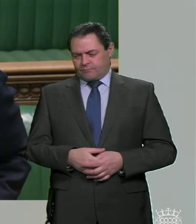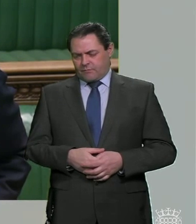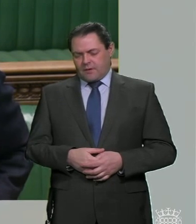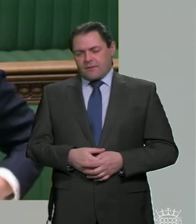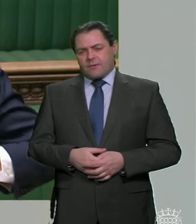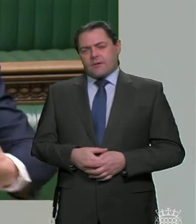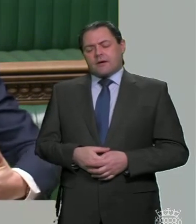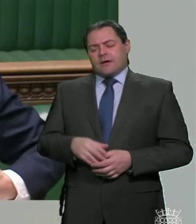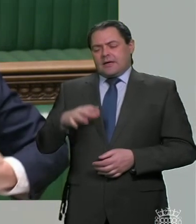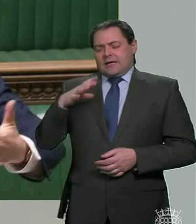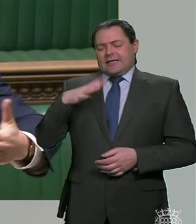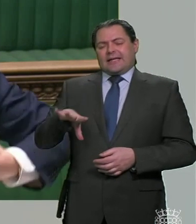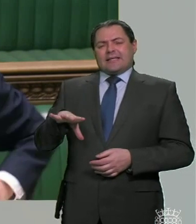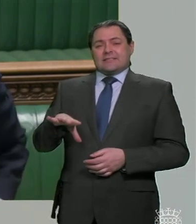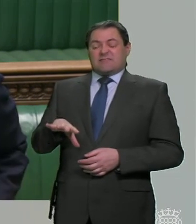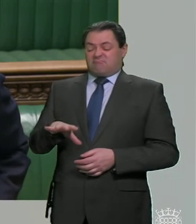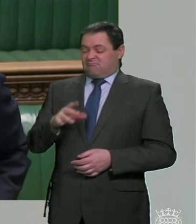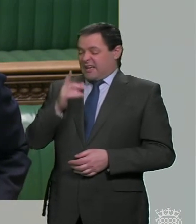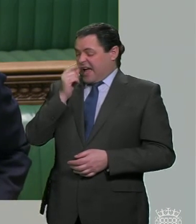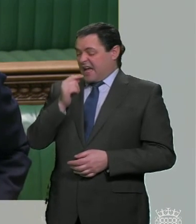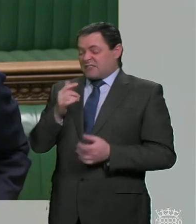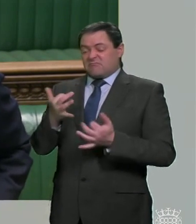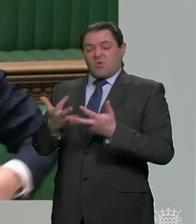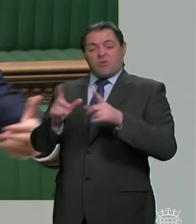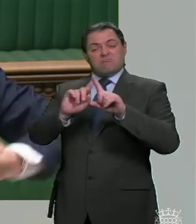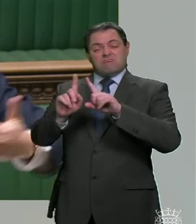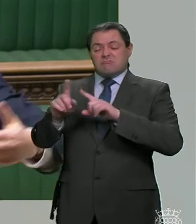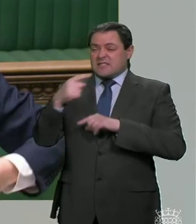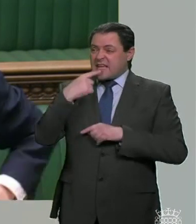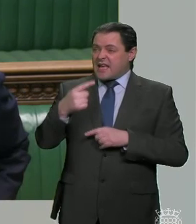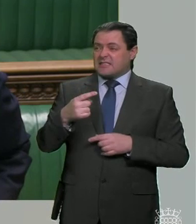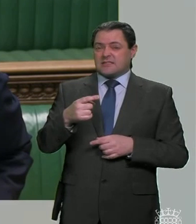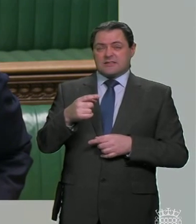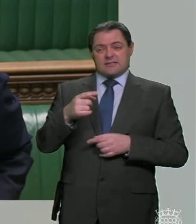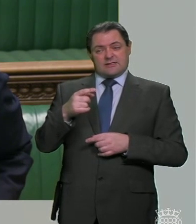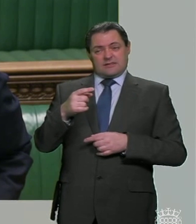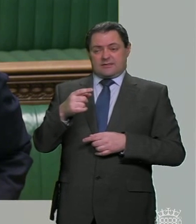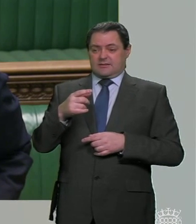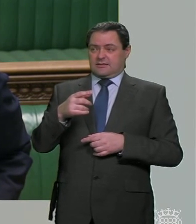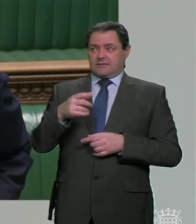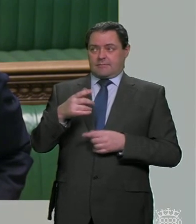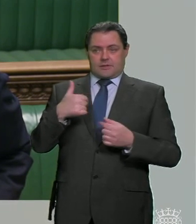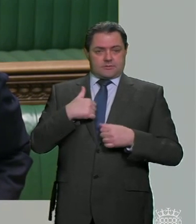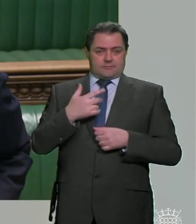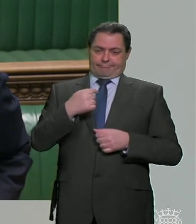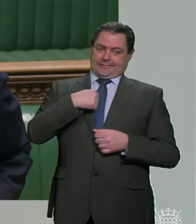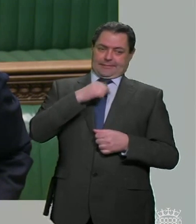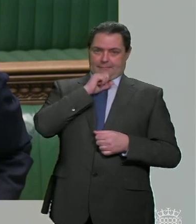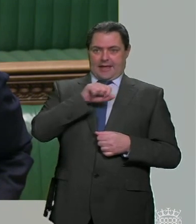We can do all the things we have talked about, two men arguing over the Dispatch Box.